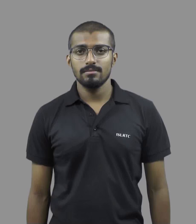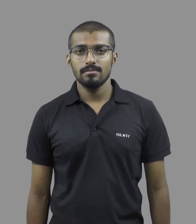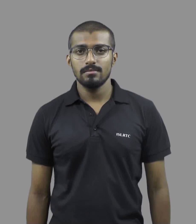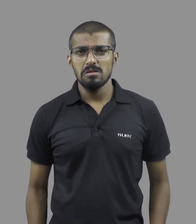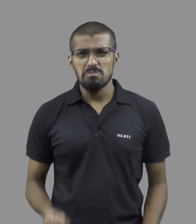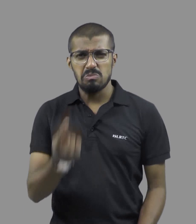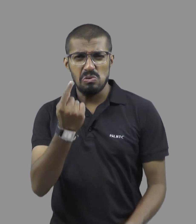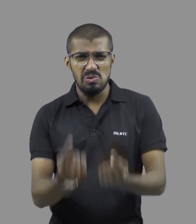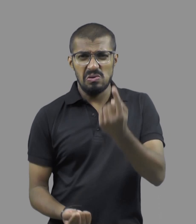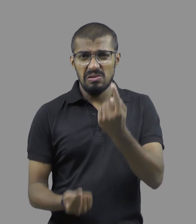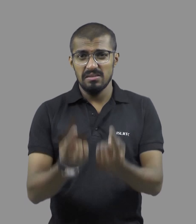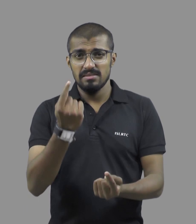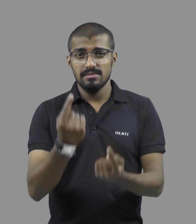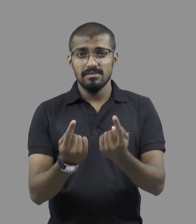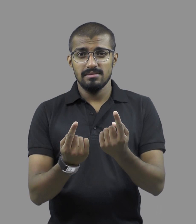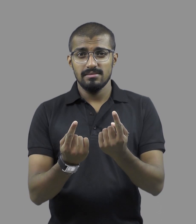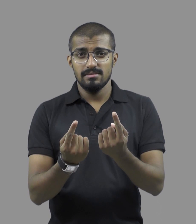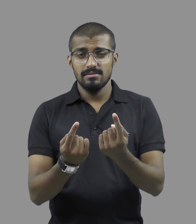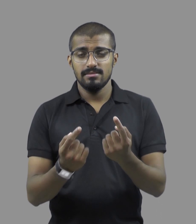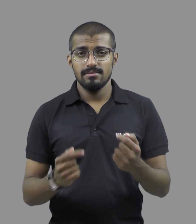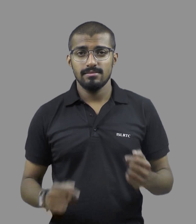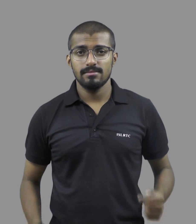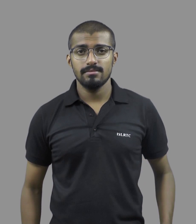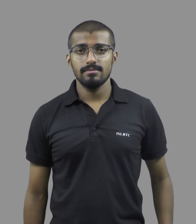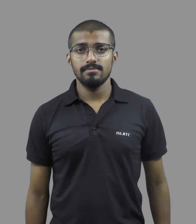Politics